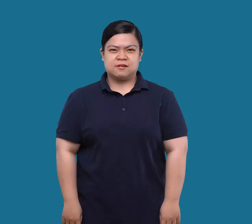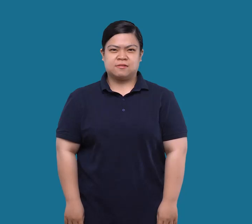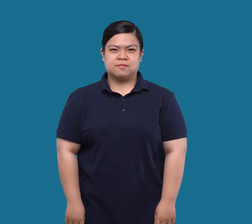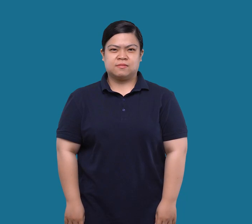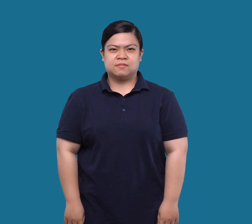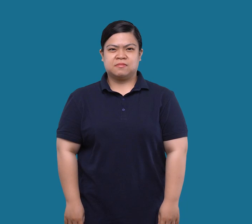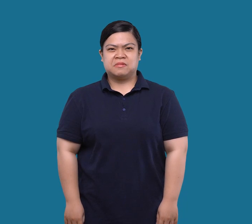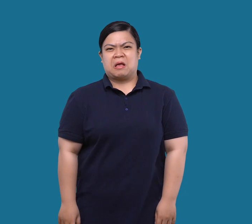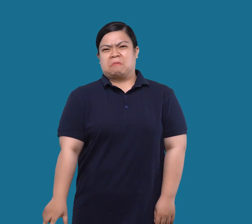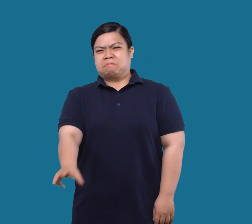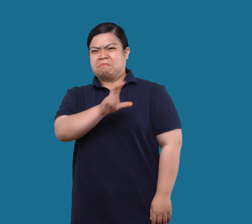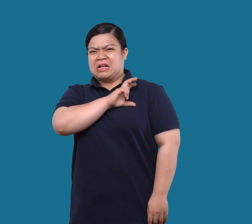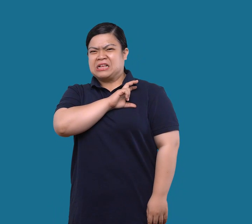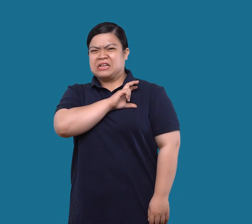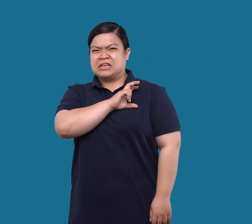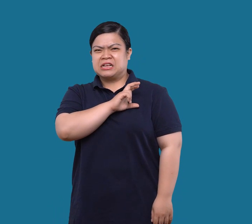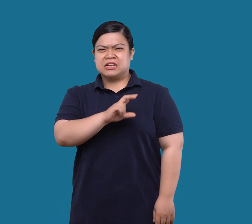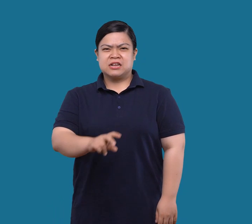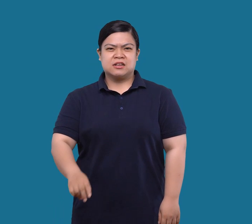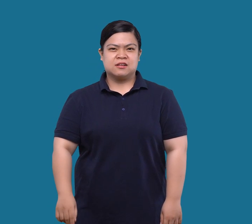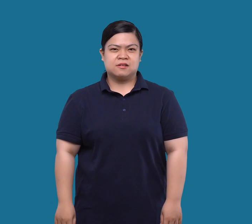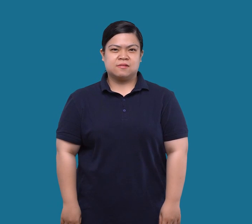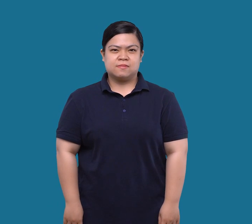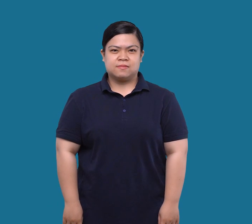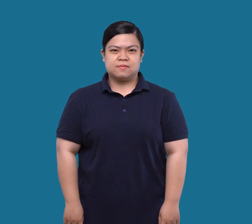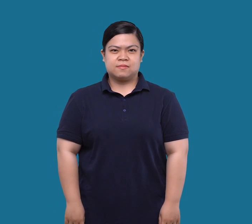thịnh vượng